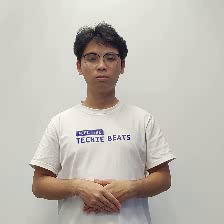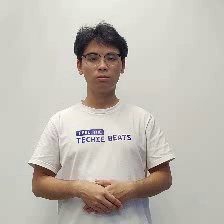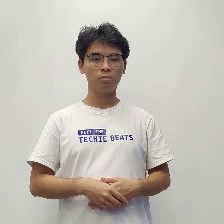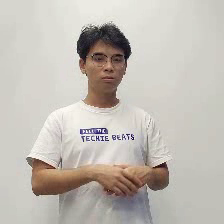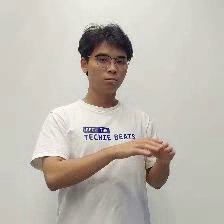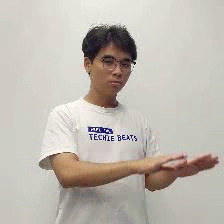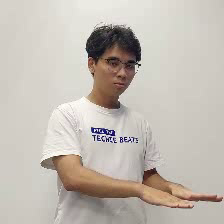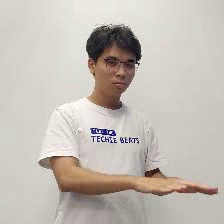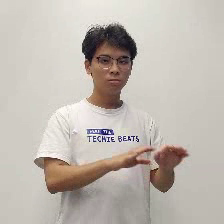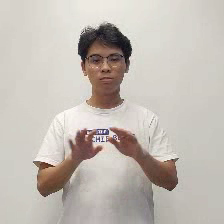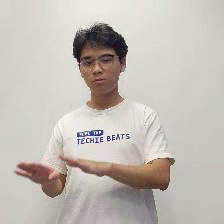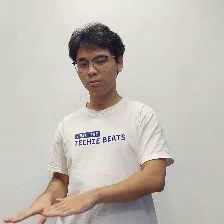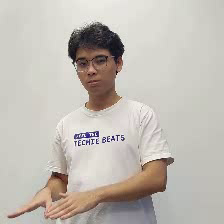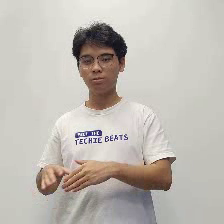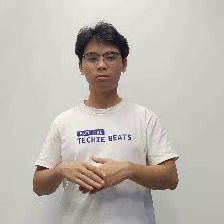Chậm lại